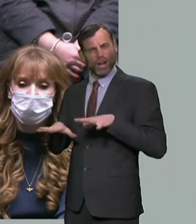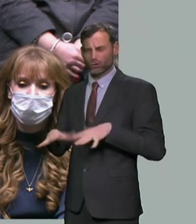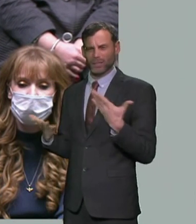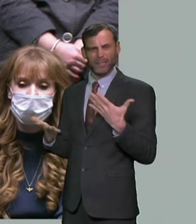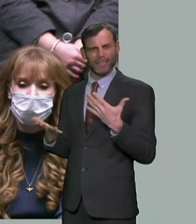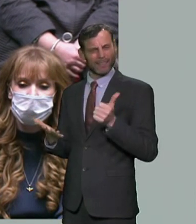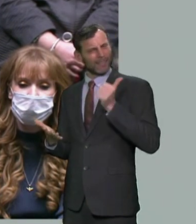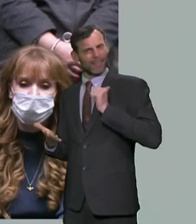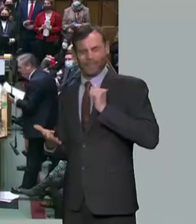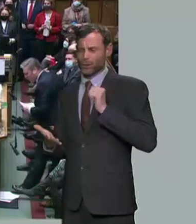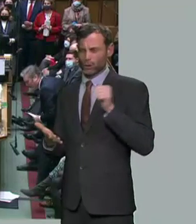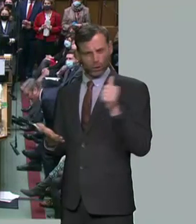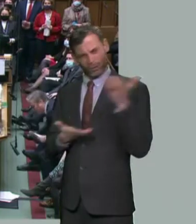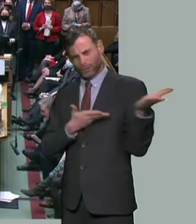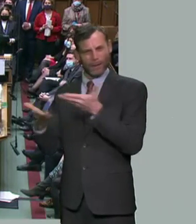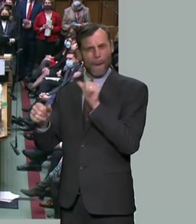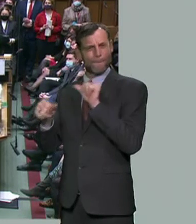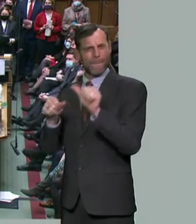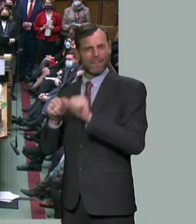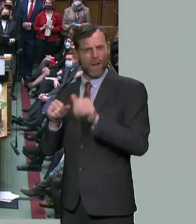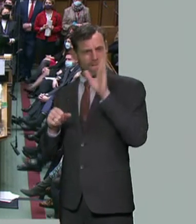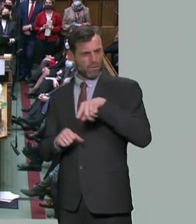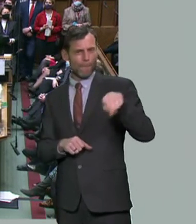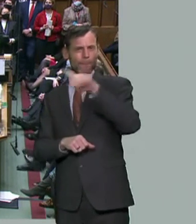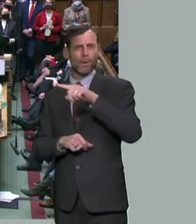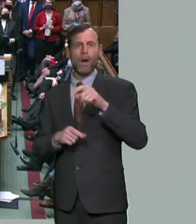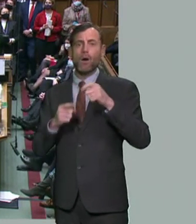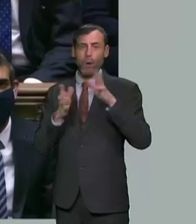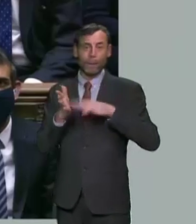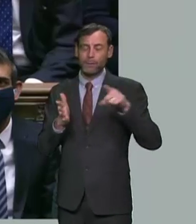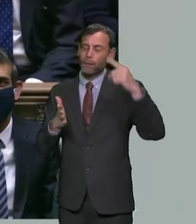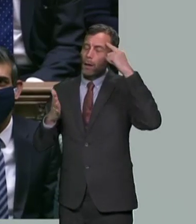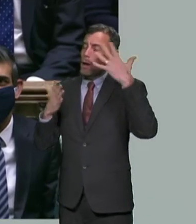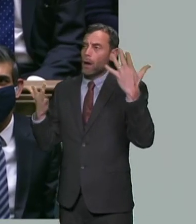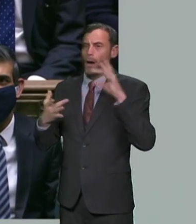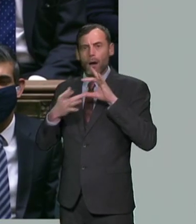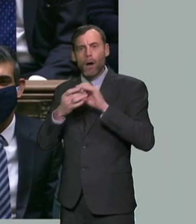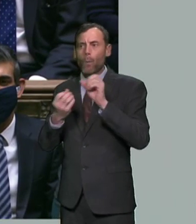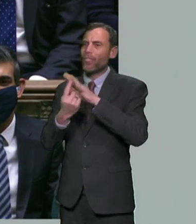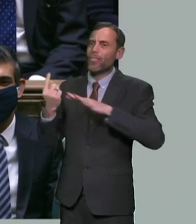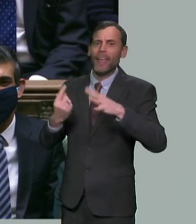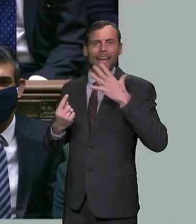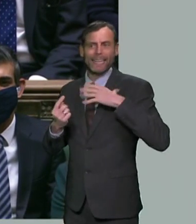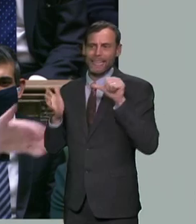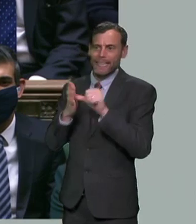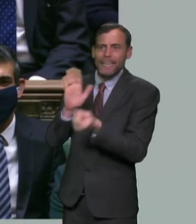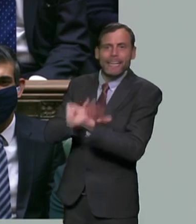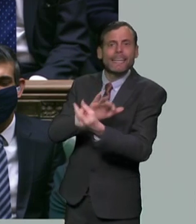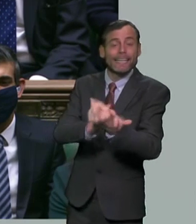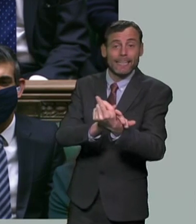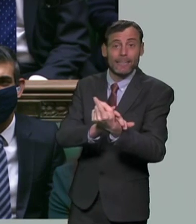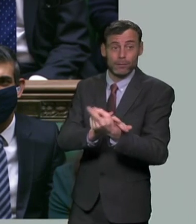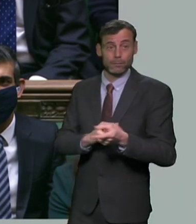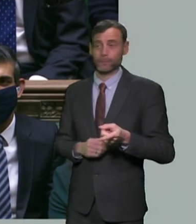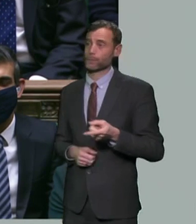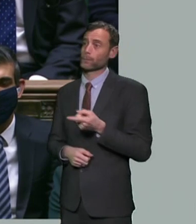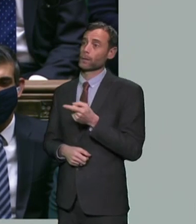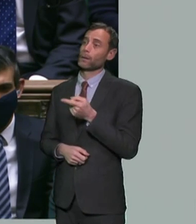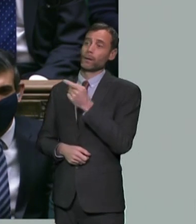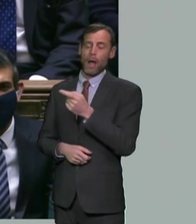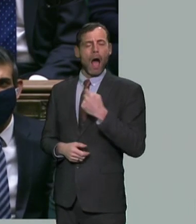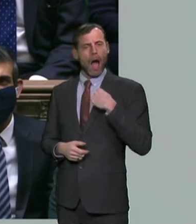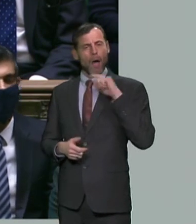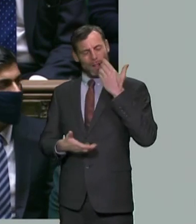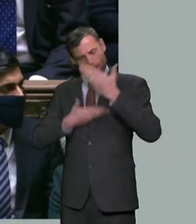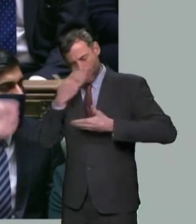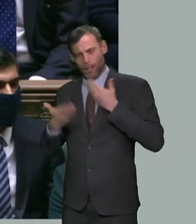I will tell you what this Government have been doing to look after the people of this country throughout this pandemic and beyond.